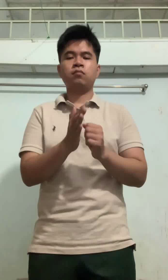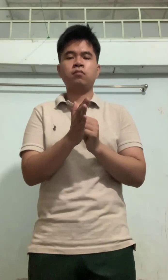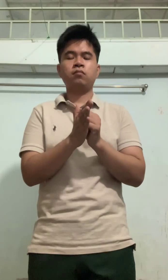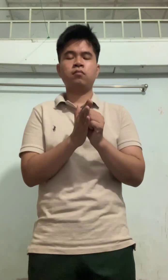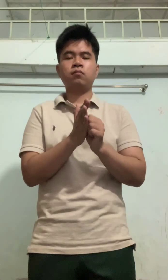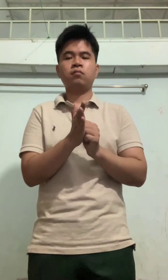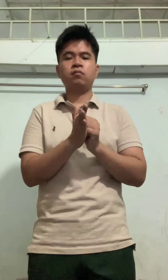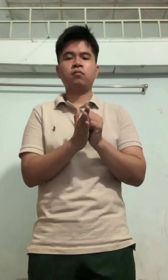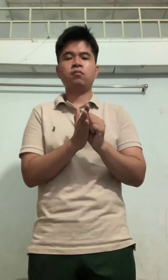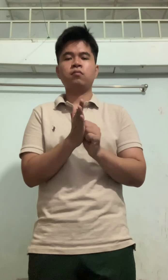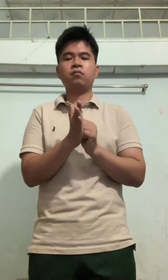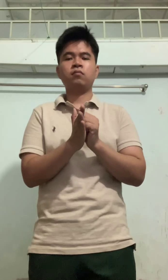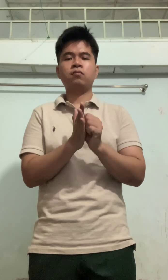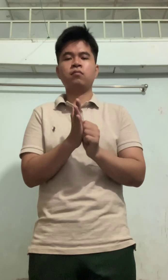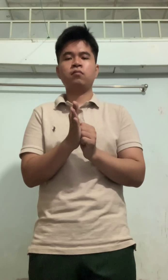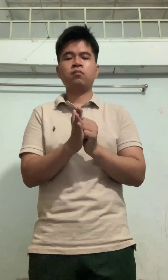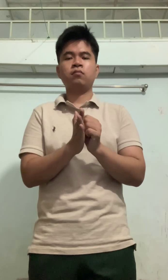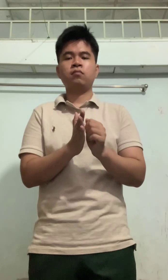thang